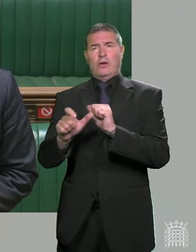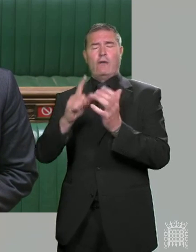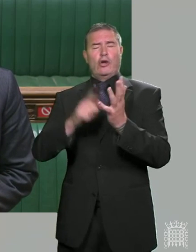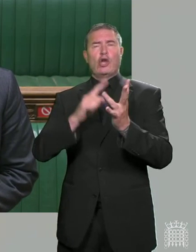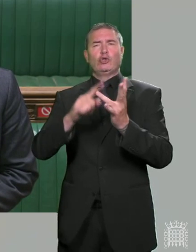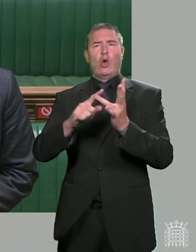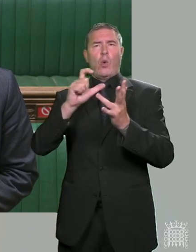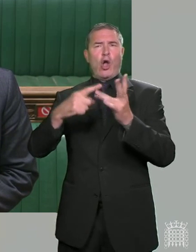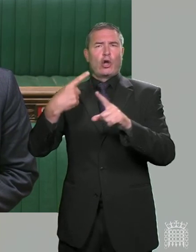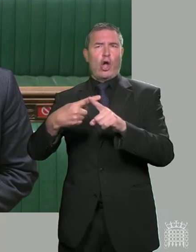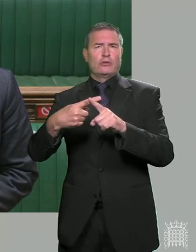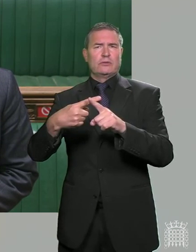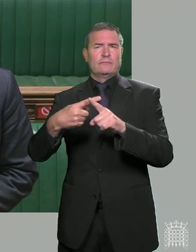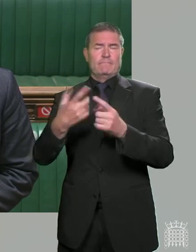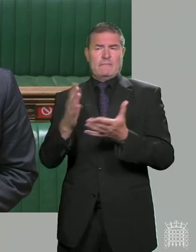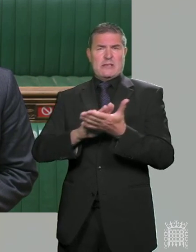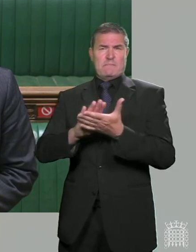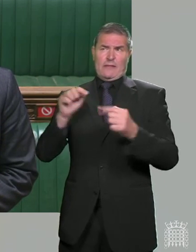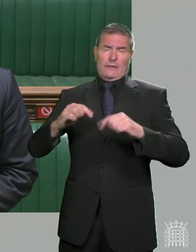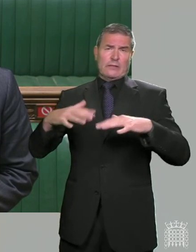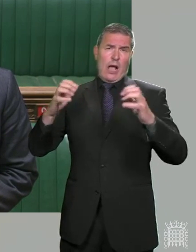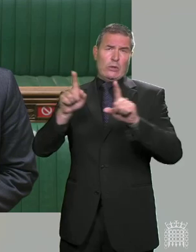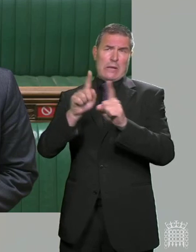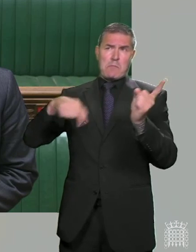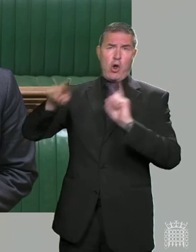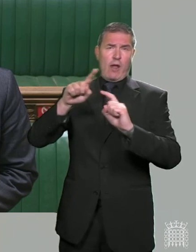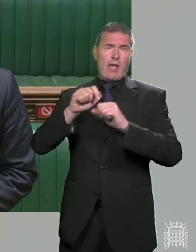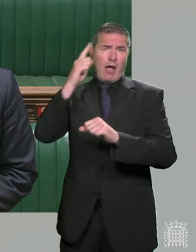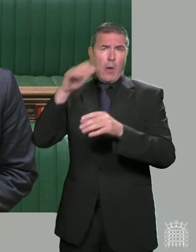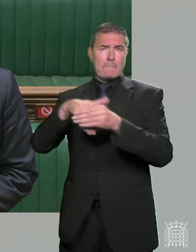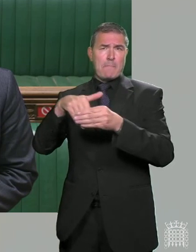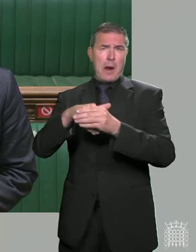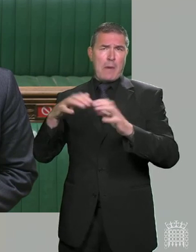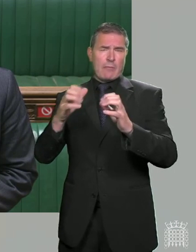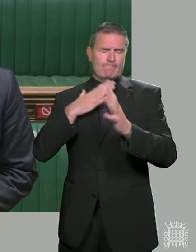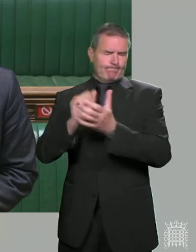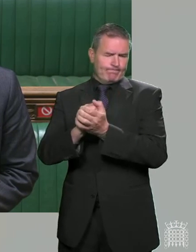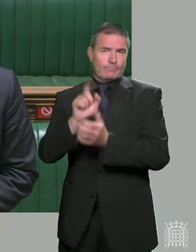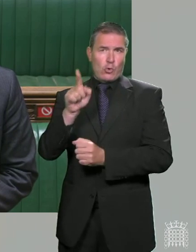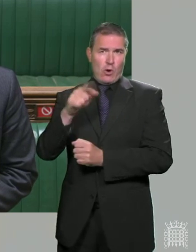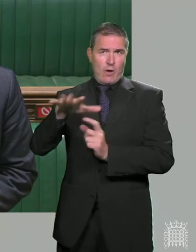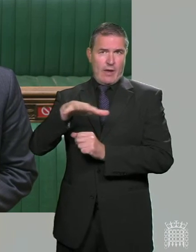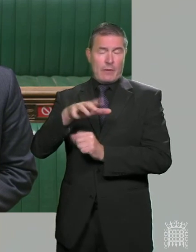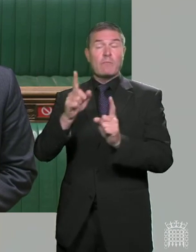My thoughts—and I am sure those of the whole House—are with her family and friends.